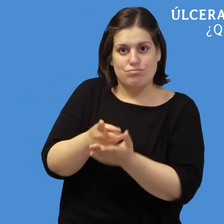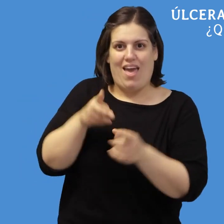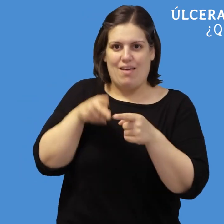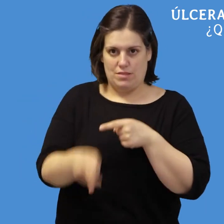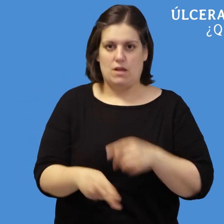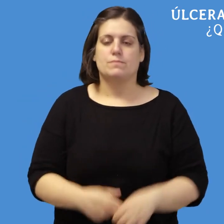evitar